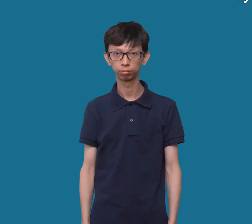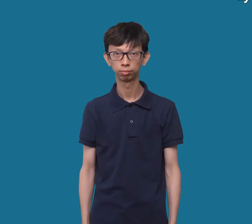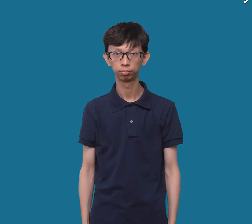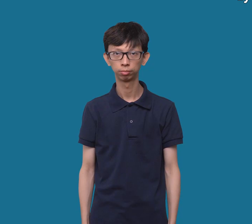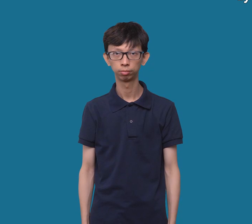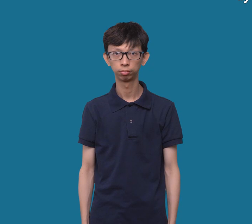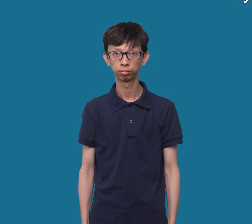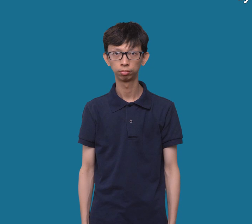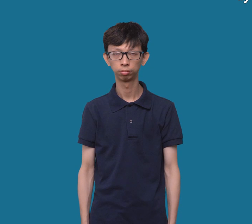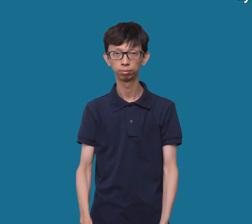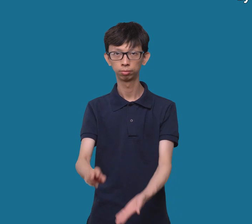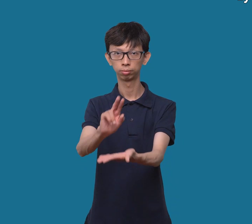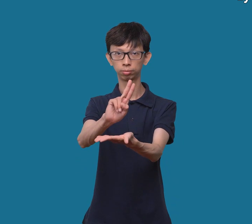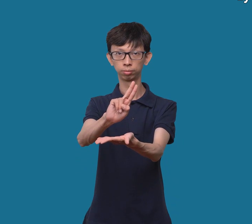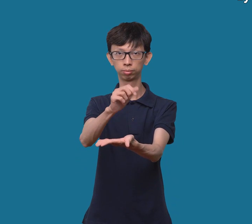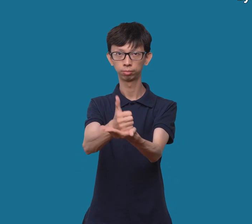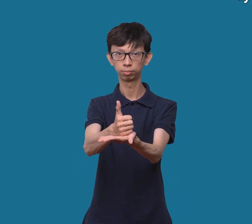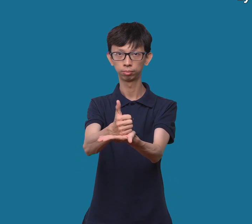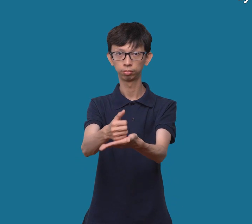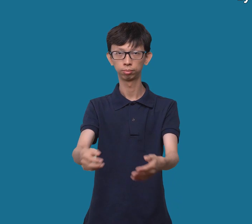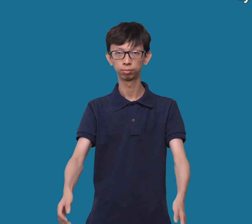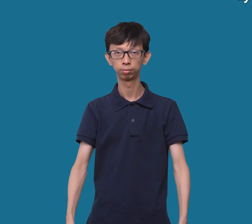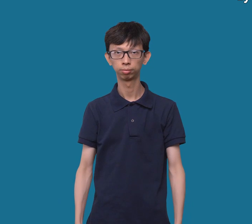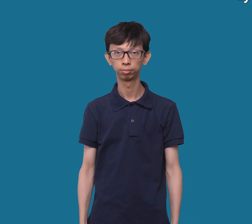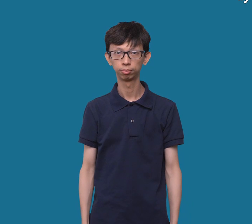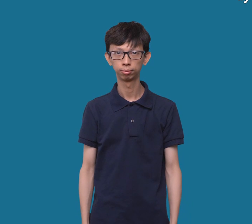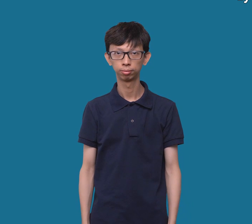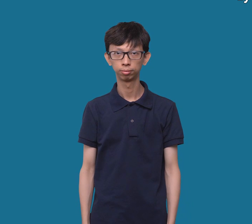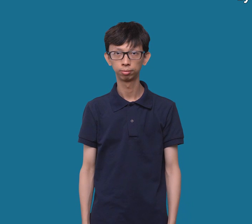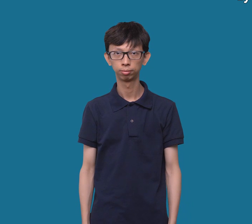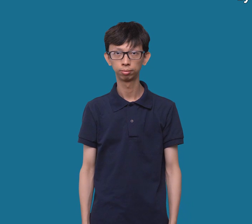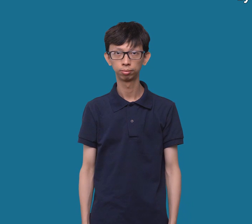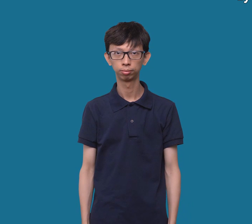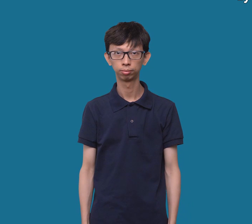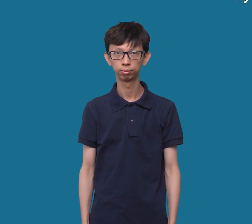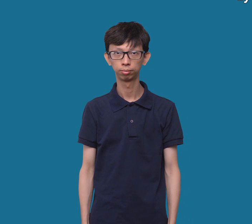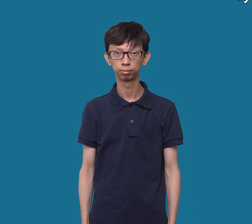ủy ban nhân dân